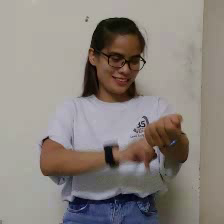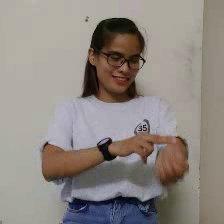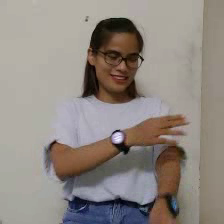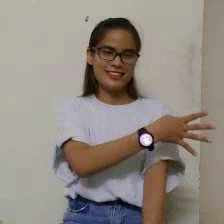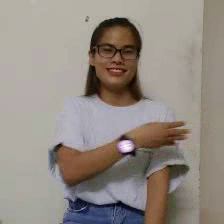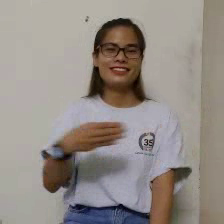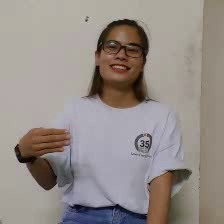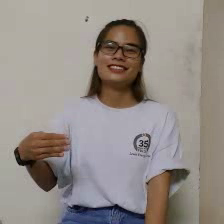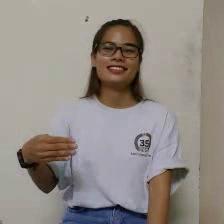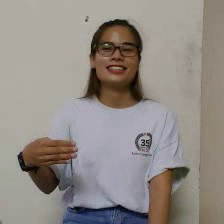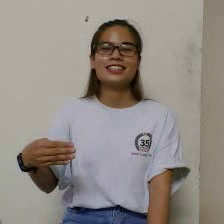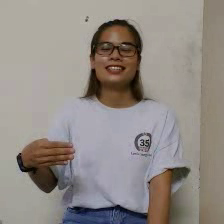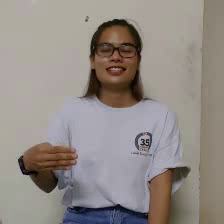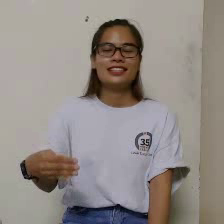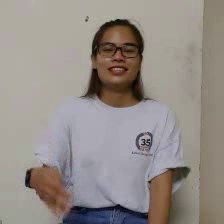Lây bệnh